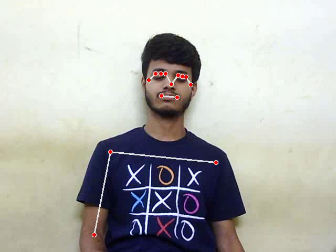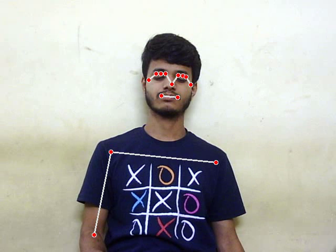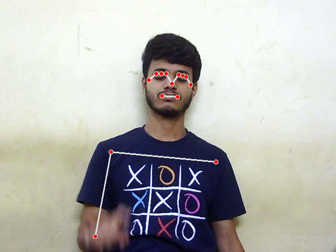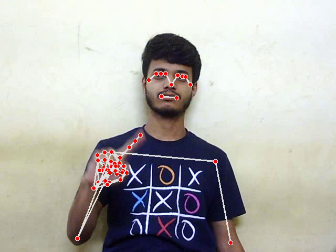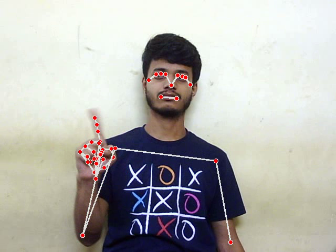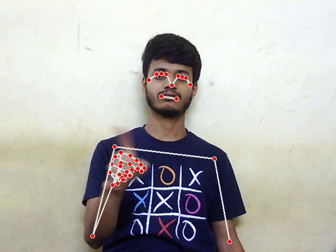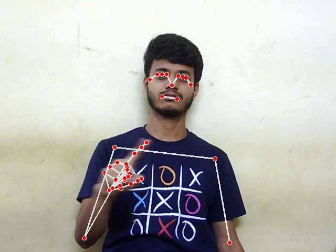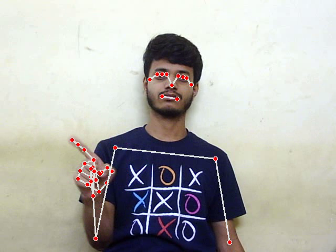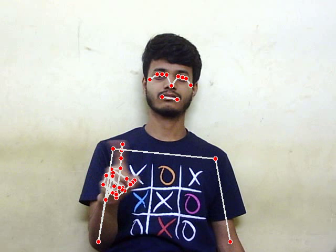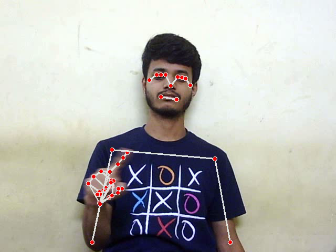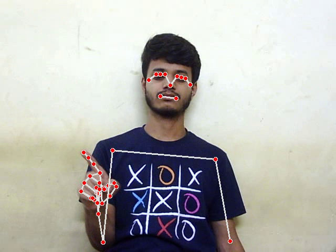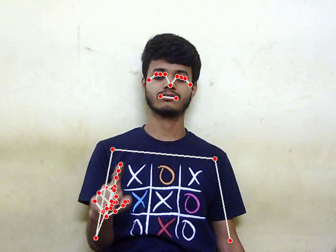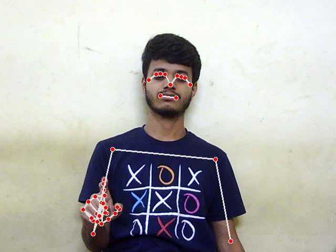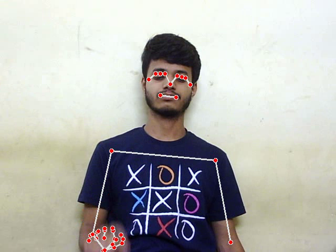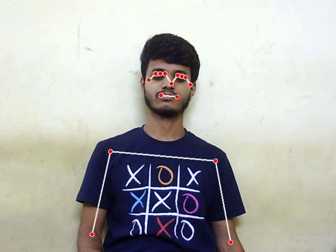where